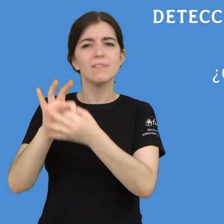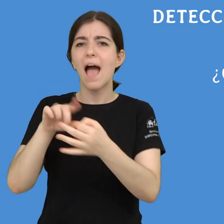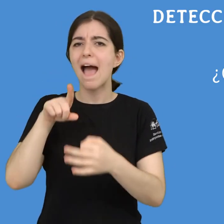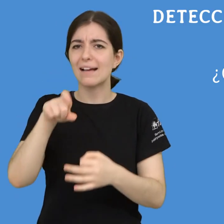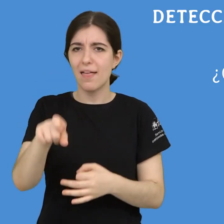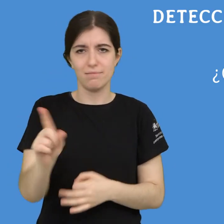cancer